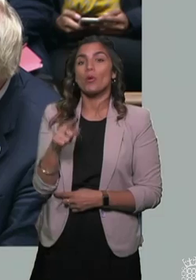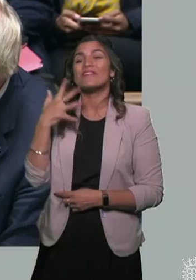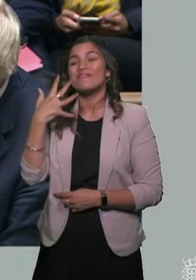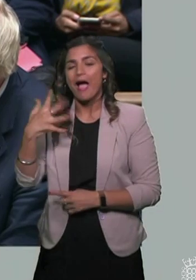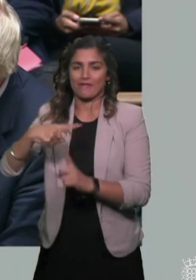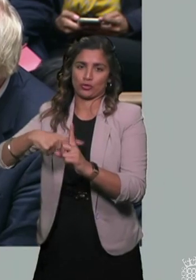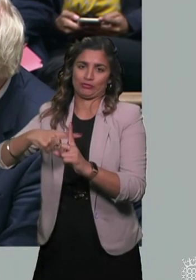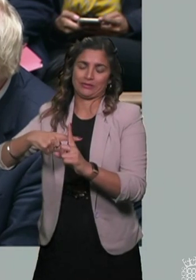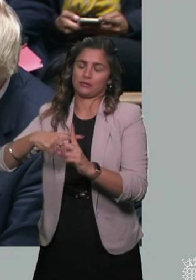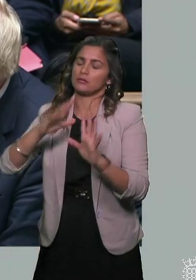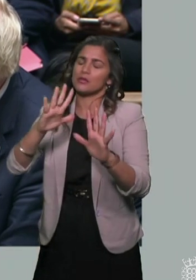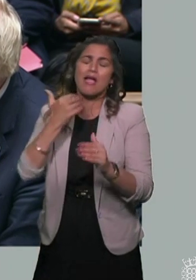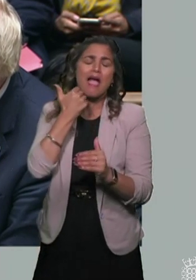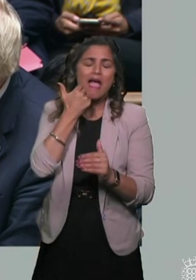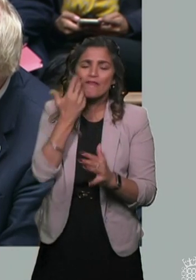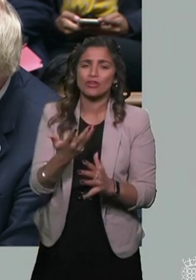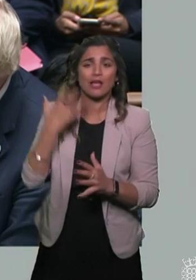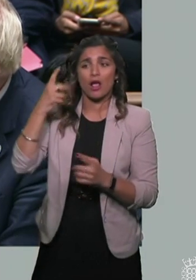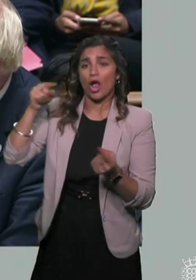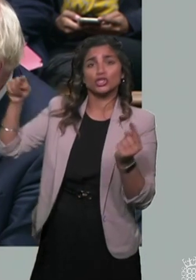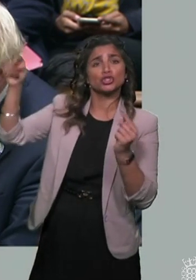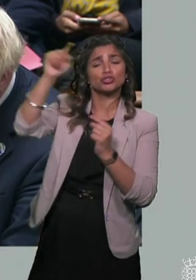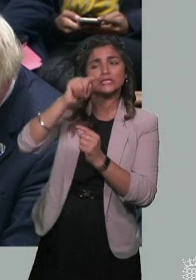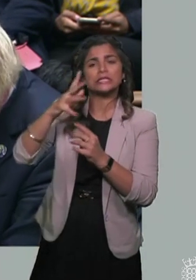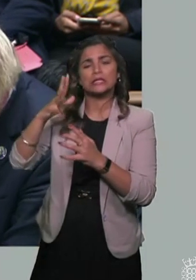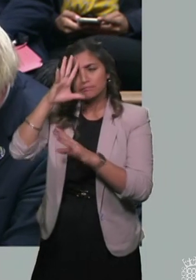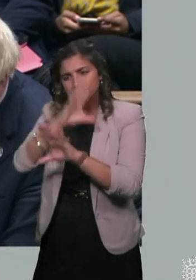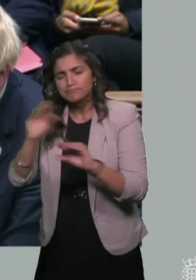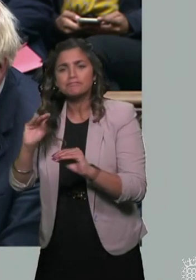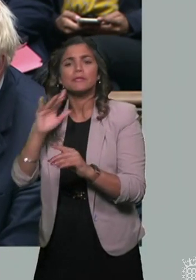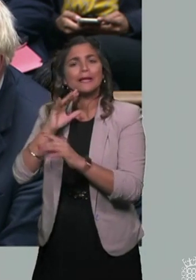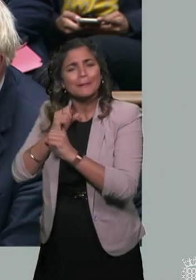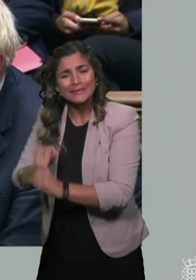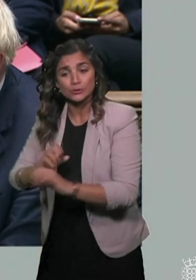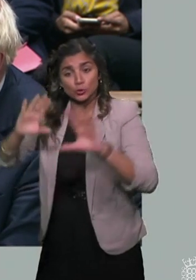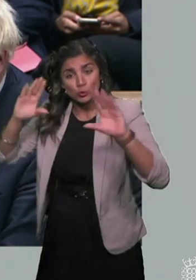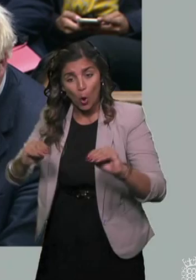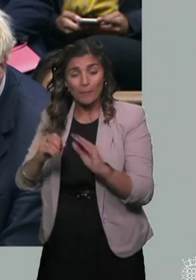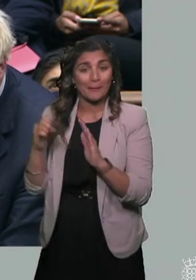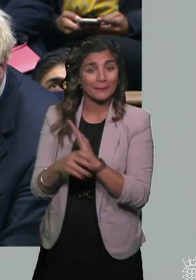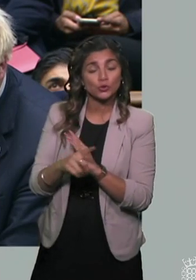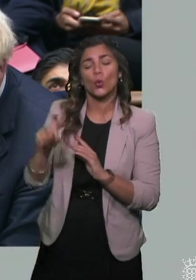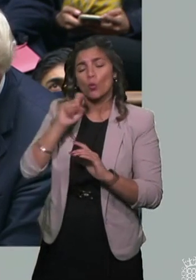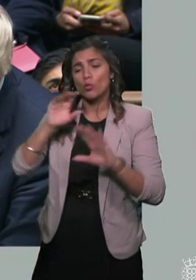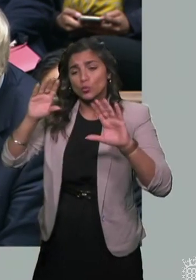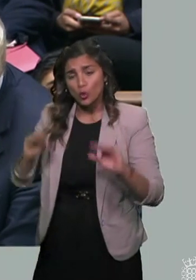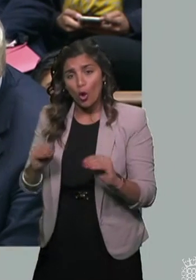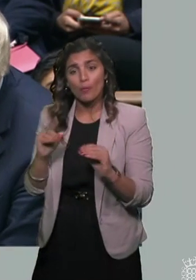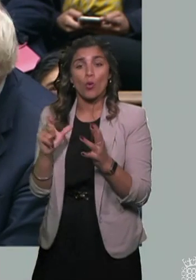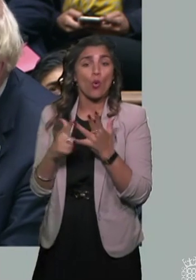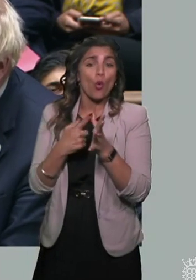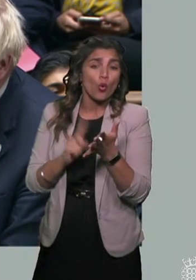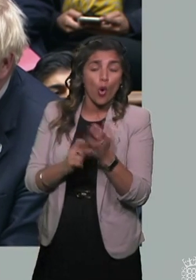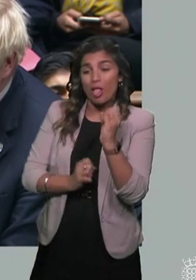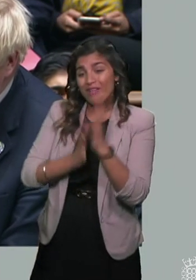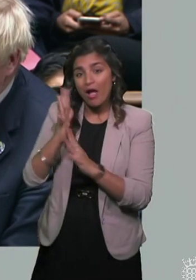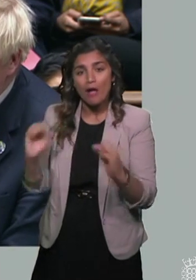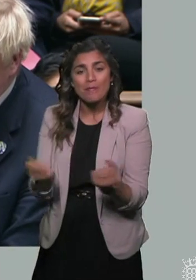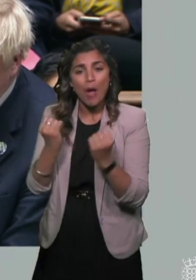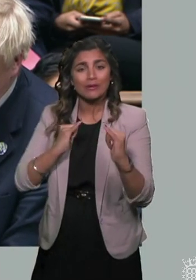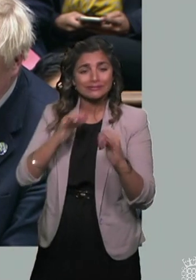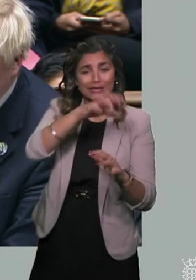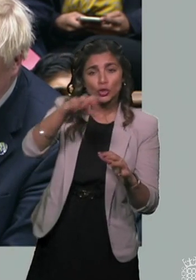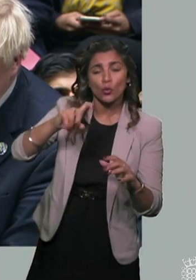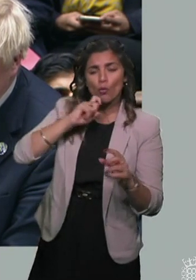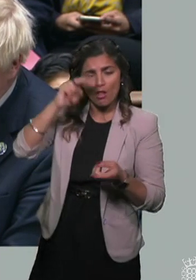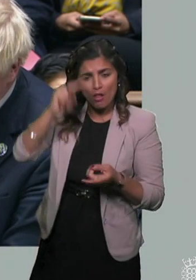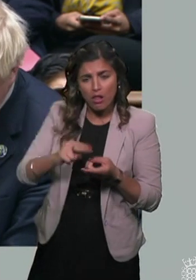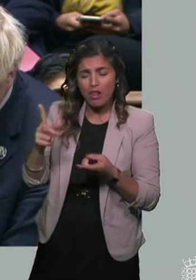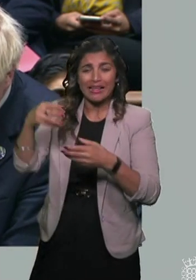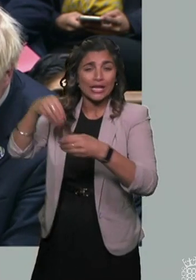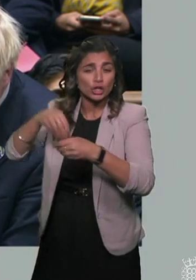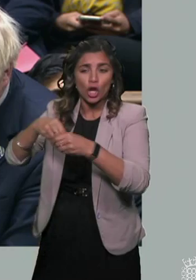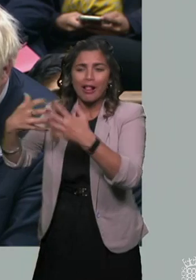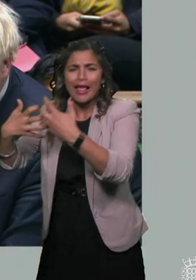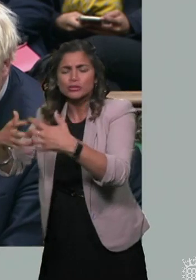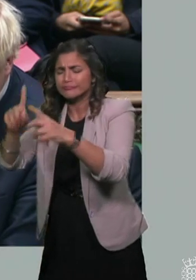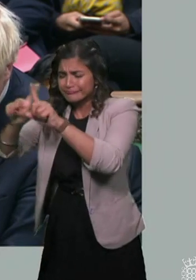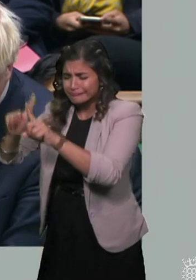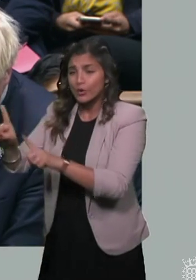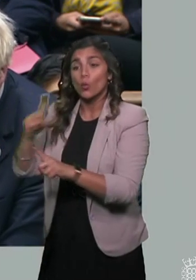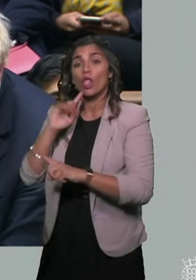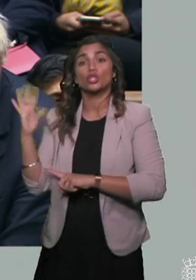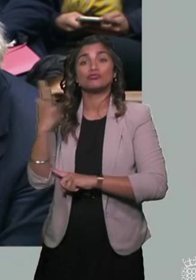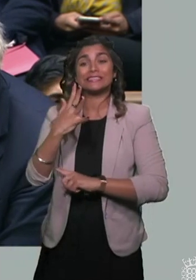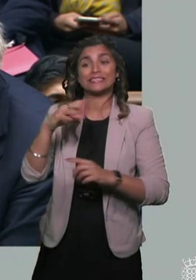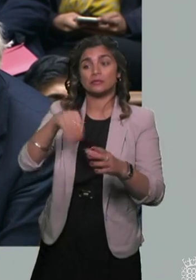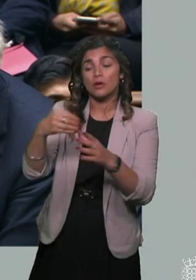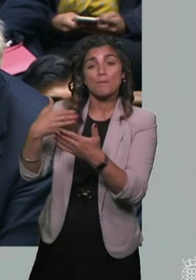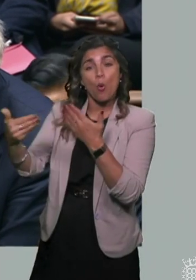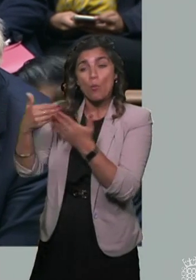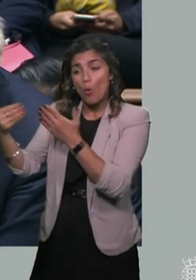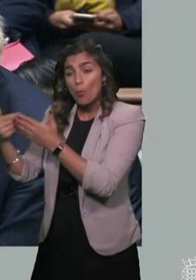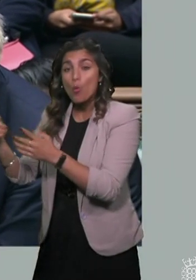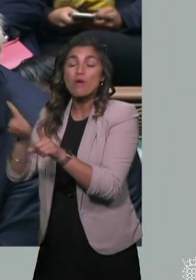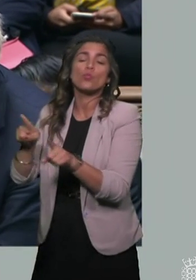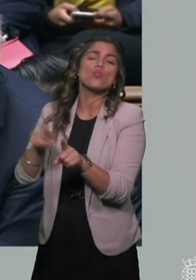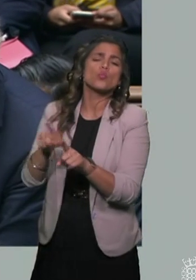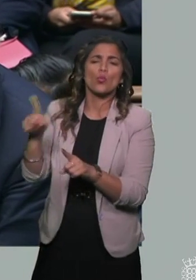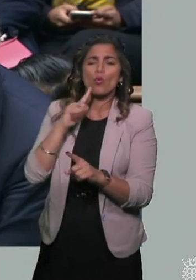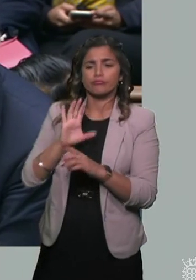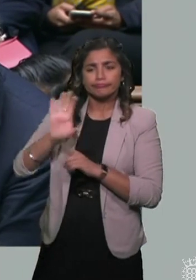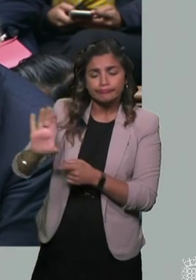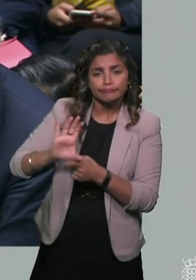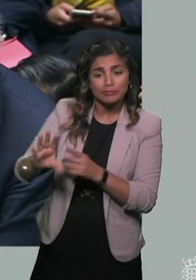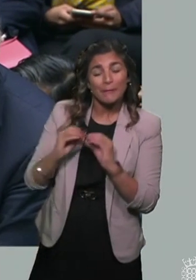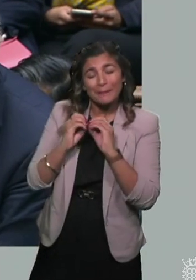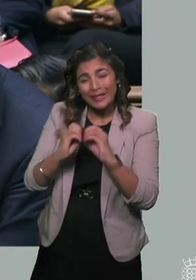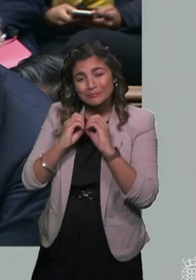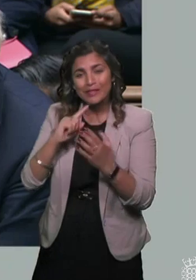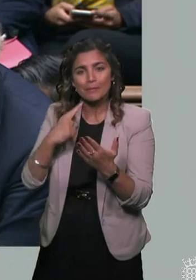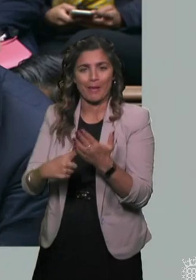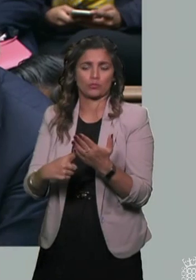Every day, countries are coming through with solid commitments on stopping the output of coal-fired power stations, reducing their use of internal combustion engines, planting millions of trees and investing hundreds of billions of pounds in the developing world.